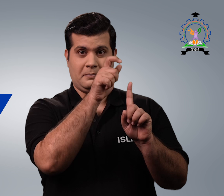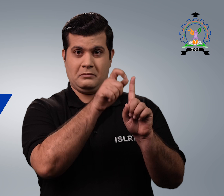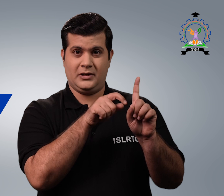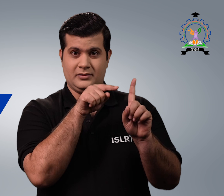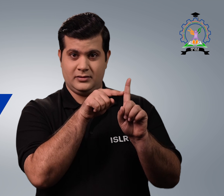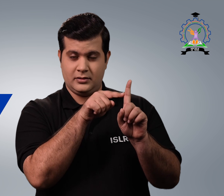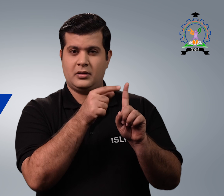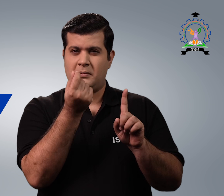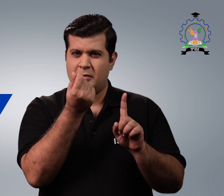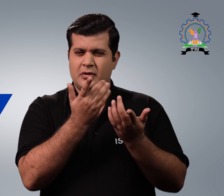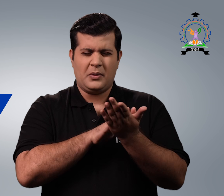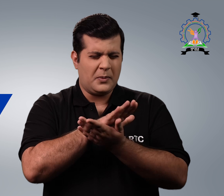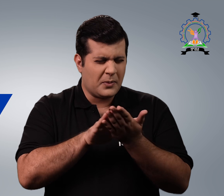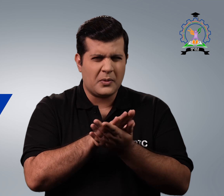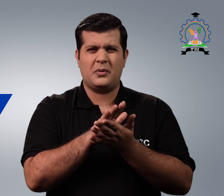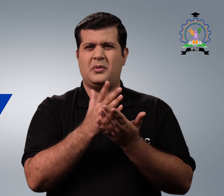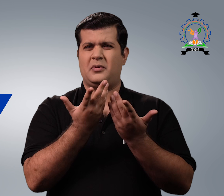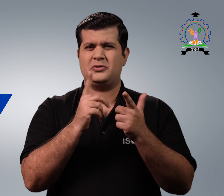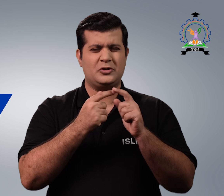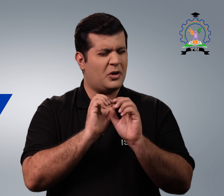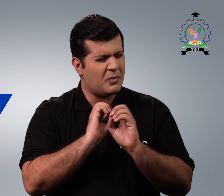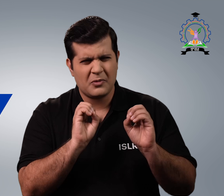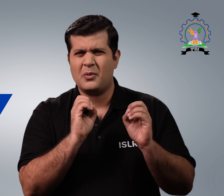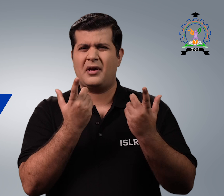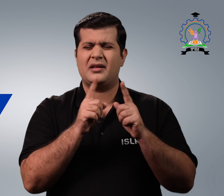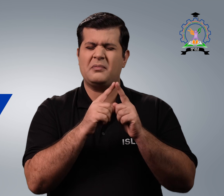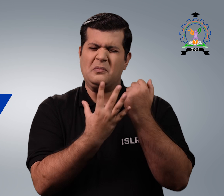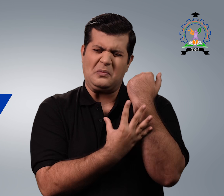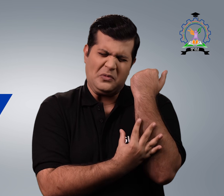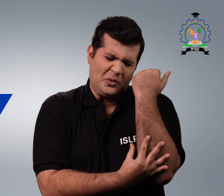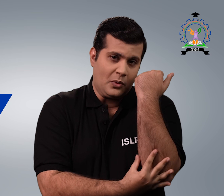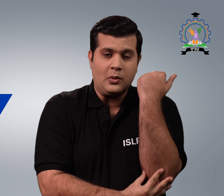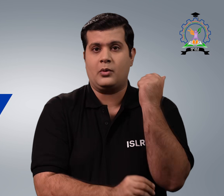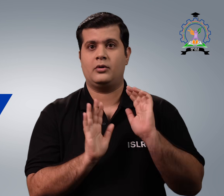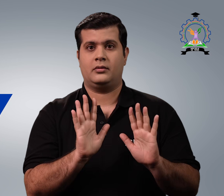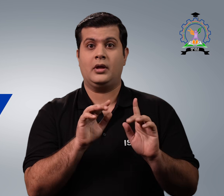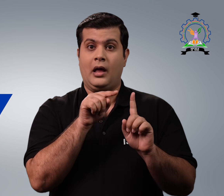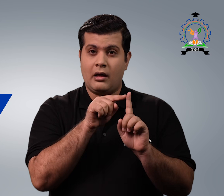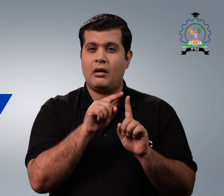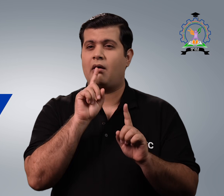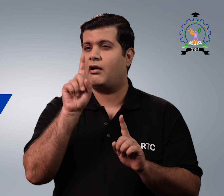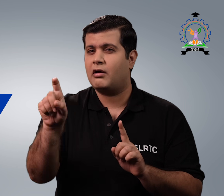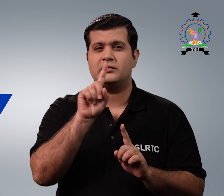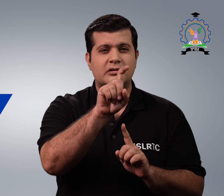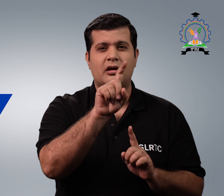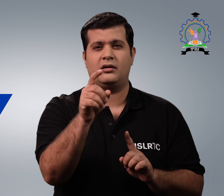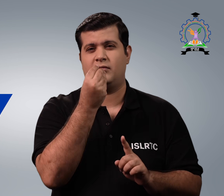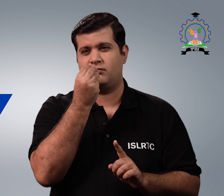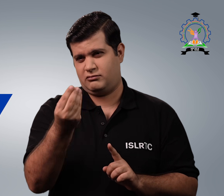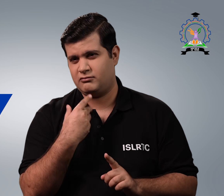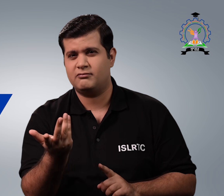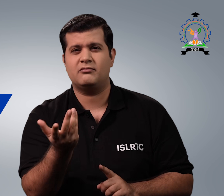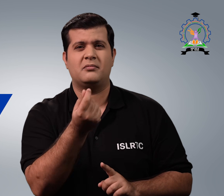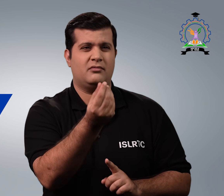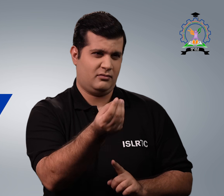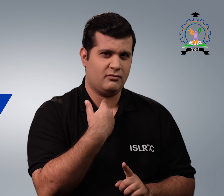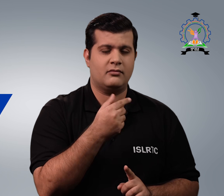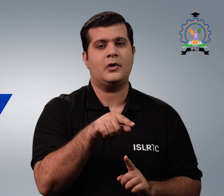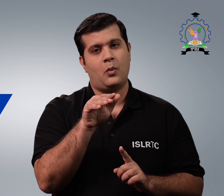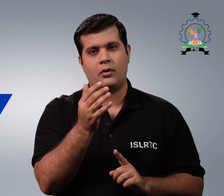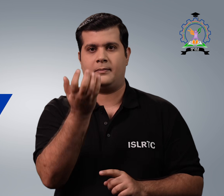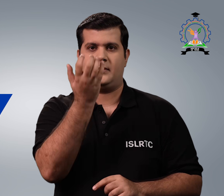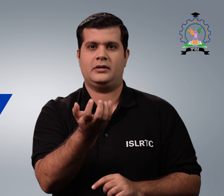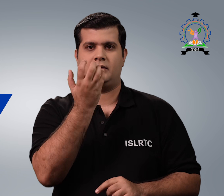To beg is when a person who has no money, no job, is very poor, and is asking for food and money.